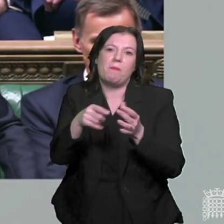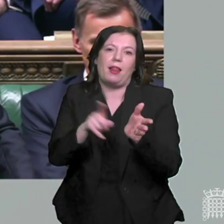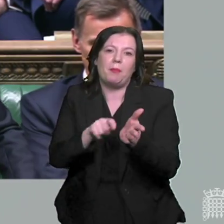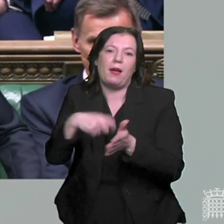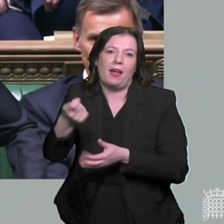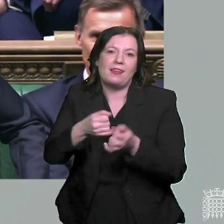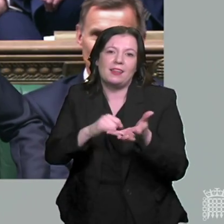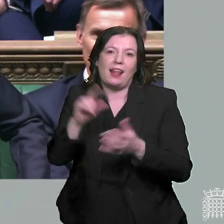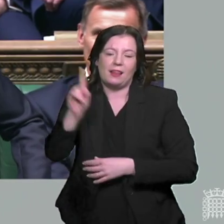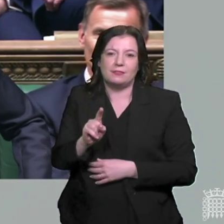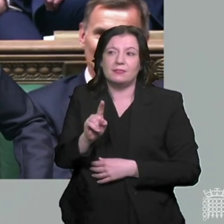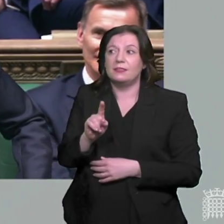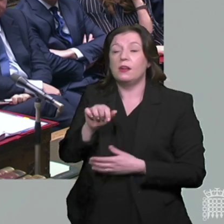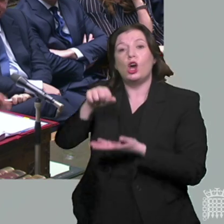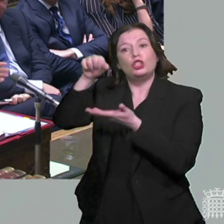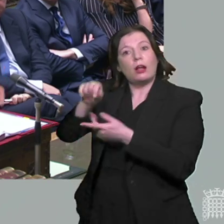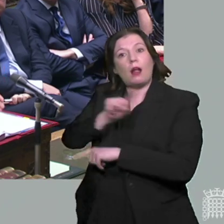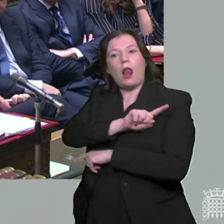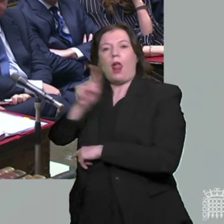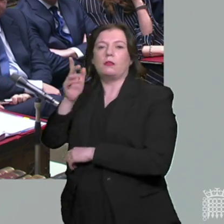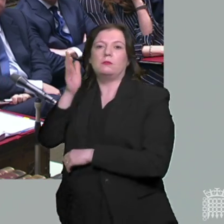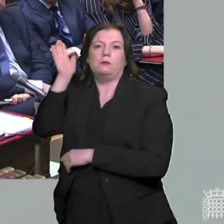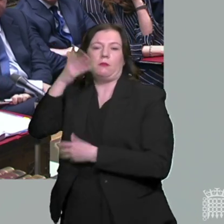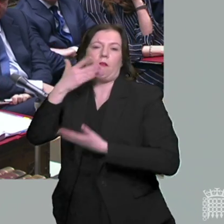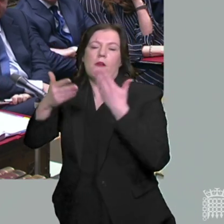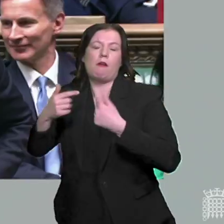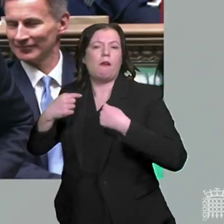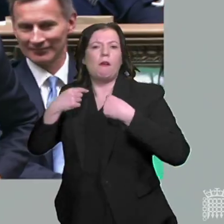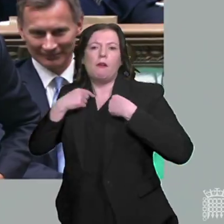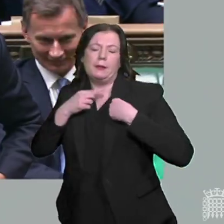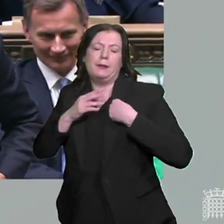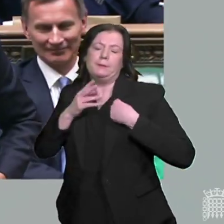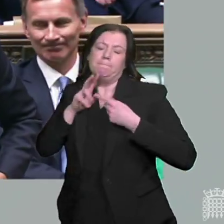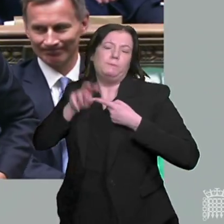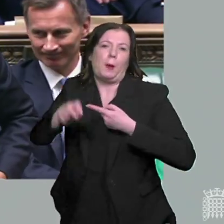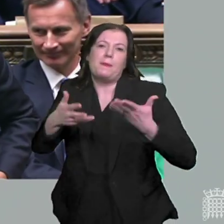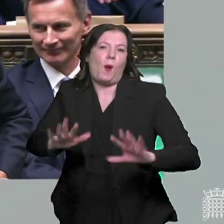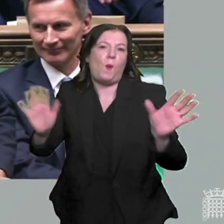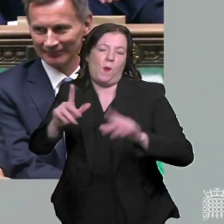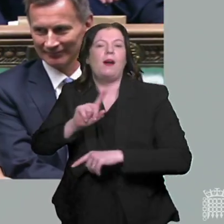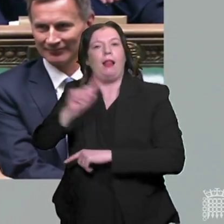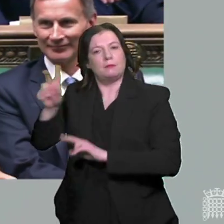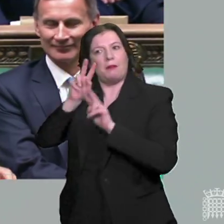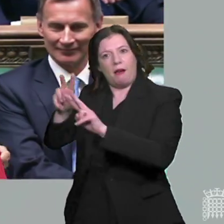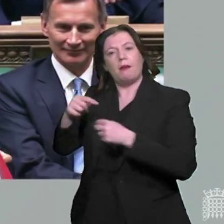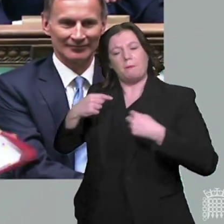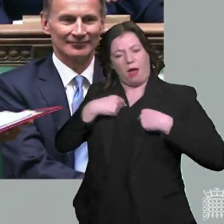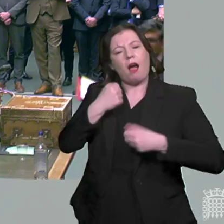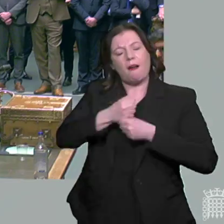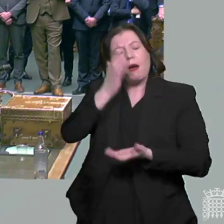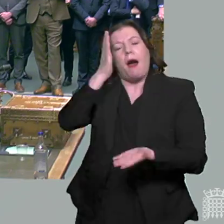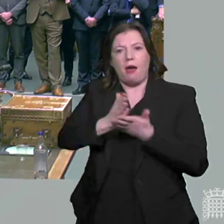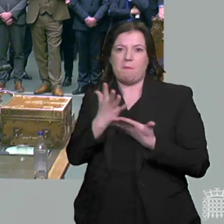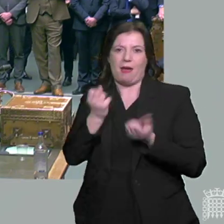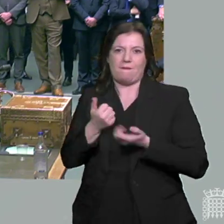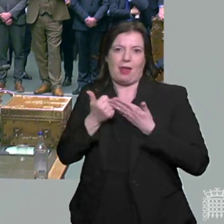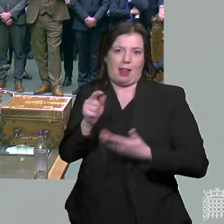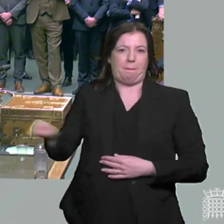I do not want to pre-empt what the Chancellor is going to say later, but let me say that this is a Government who are committed to continuing to help people with the cost of living, and that is what people will hear later on.